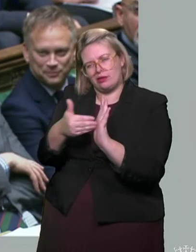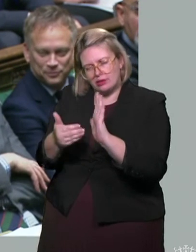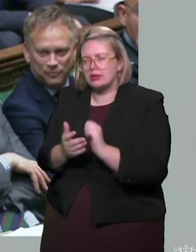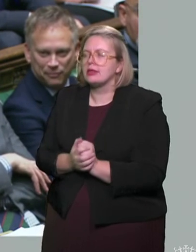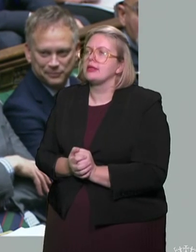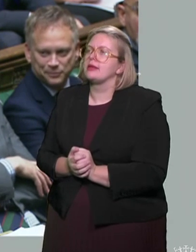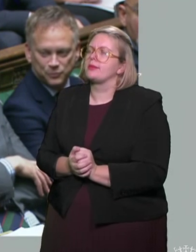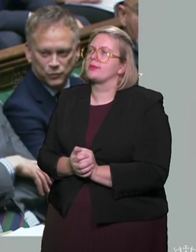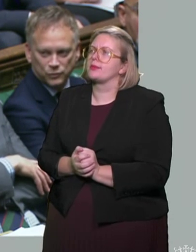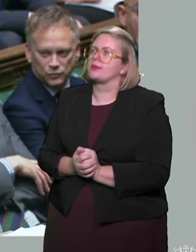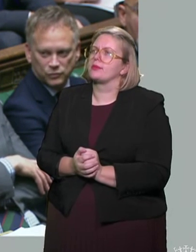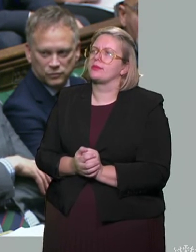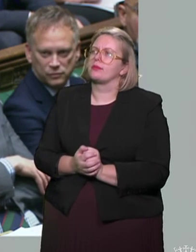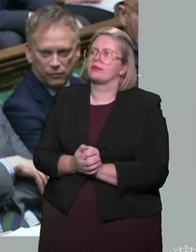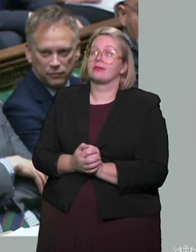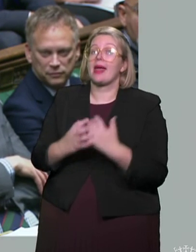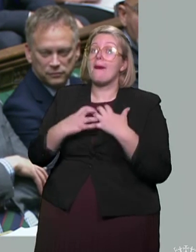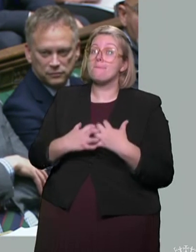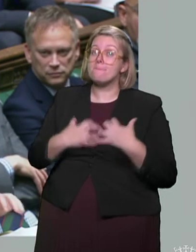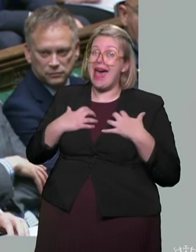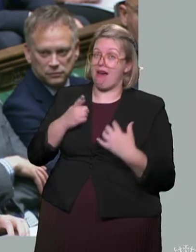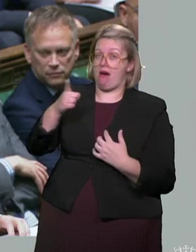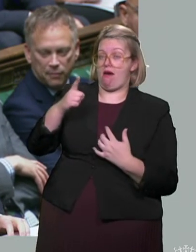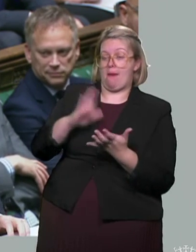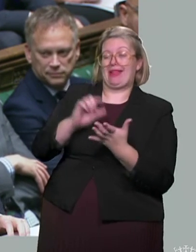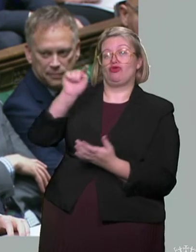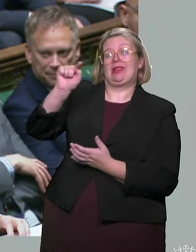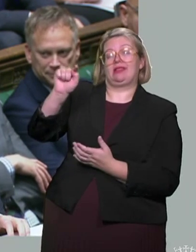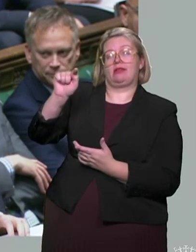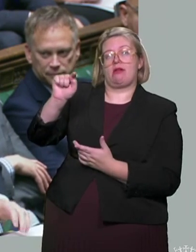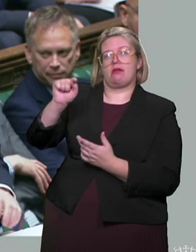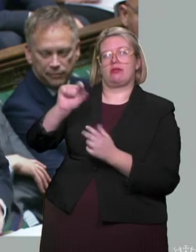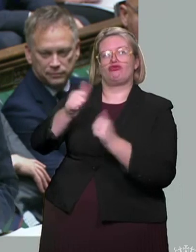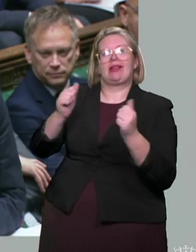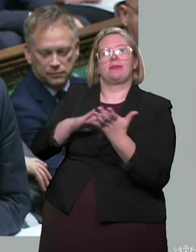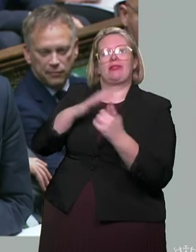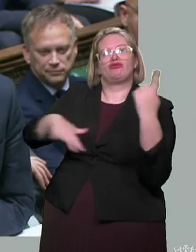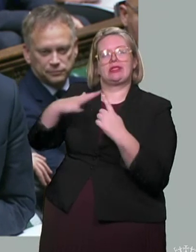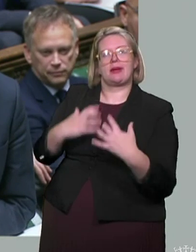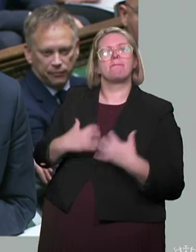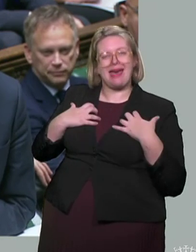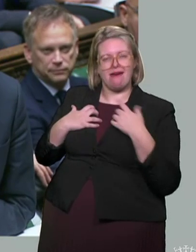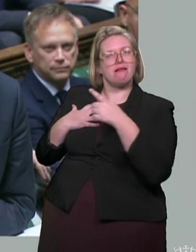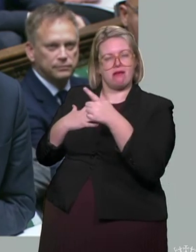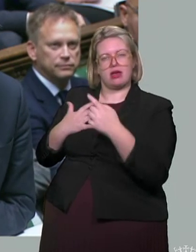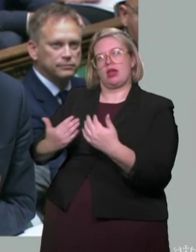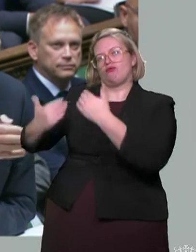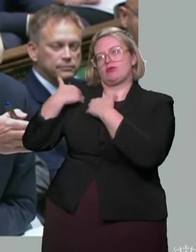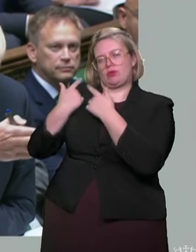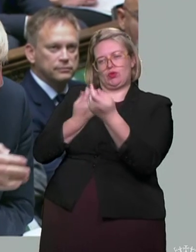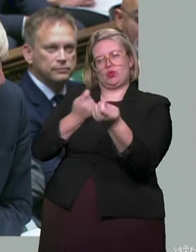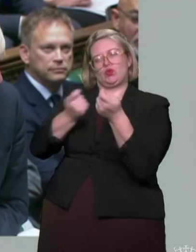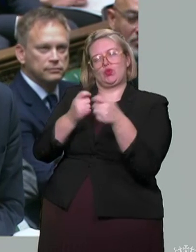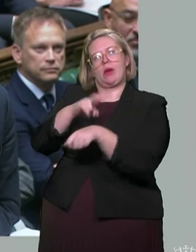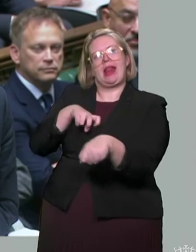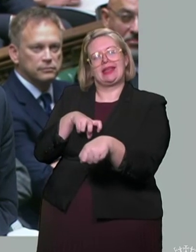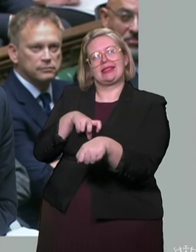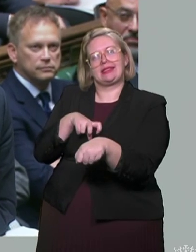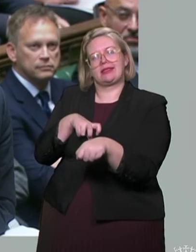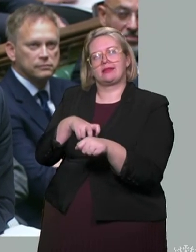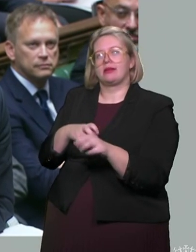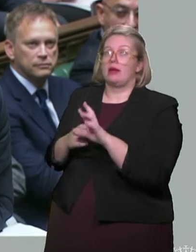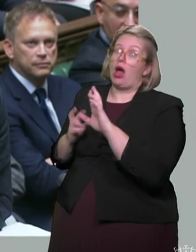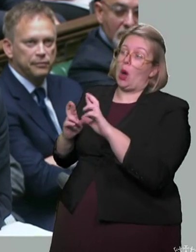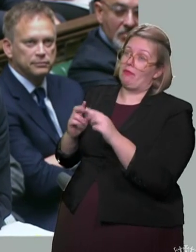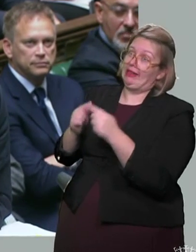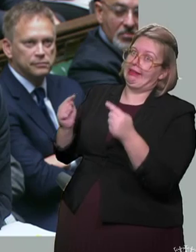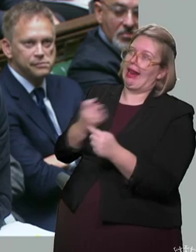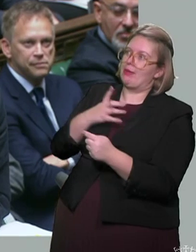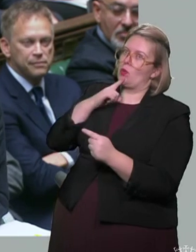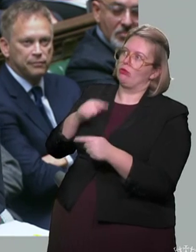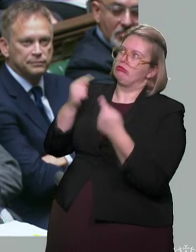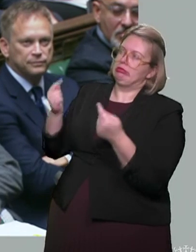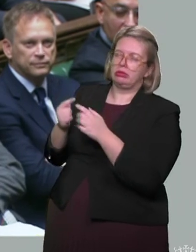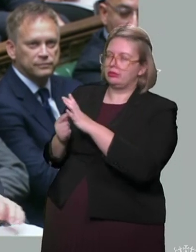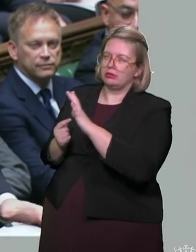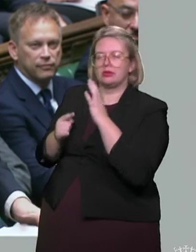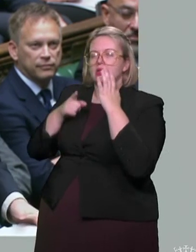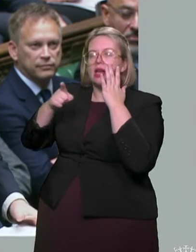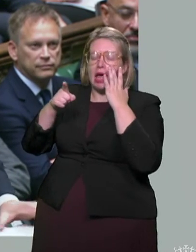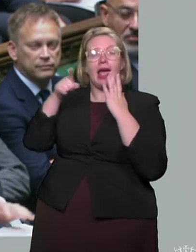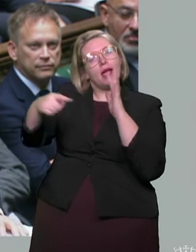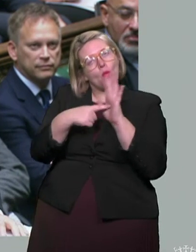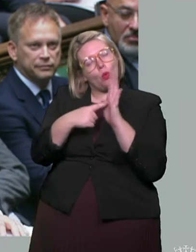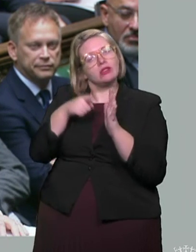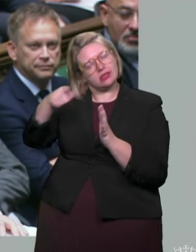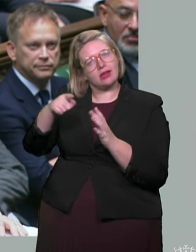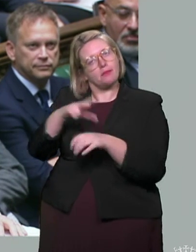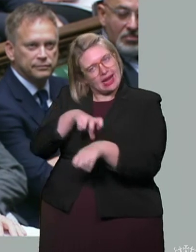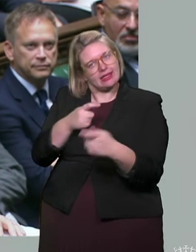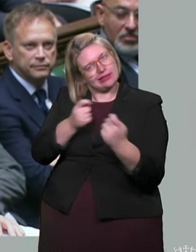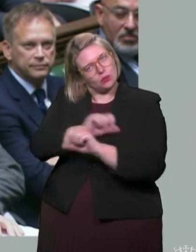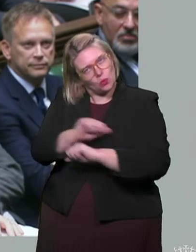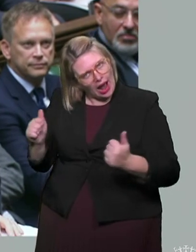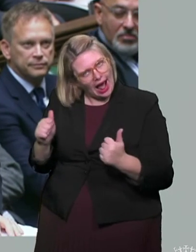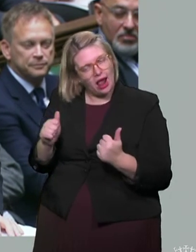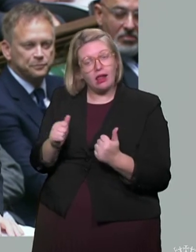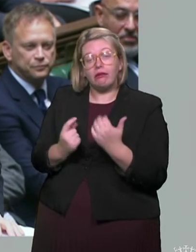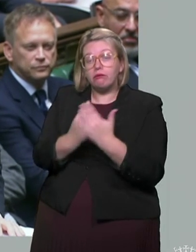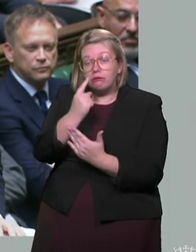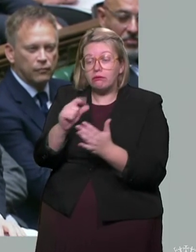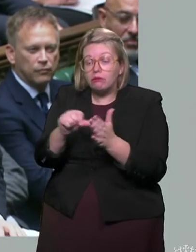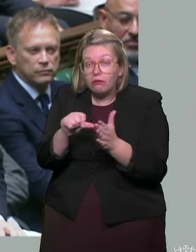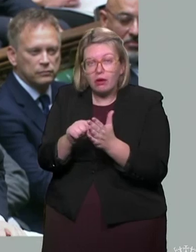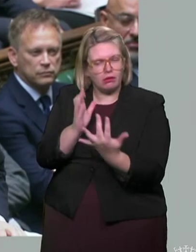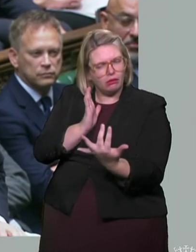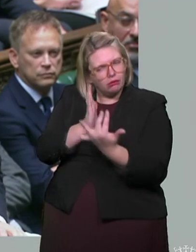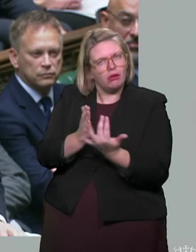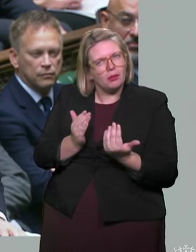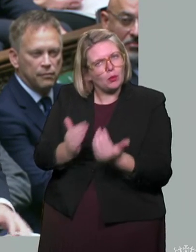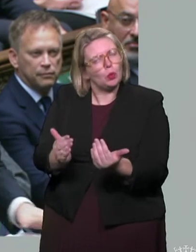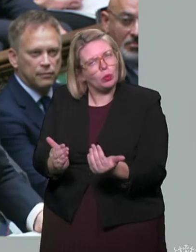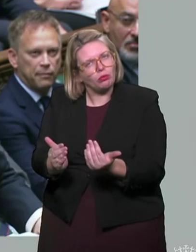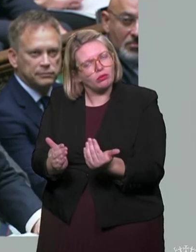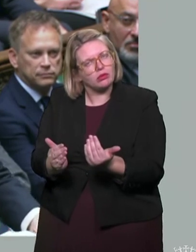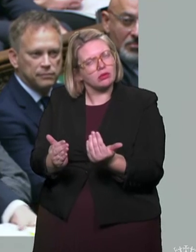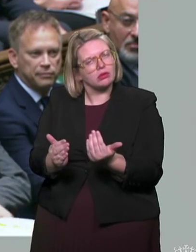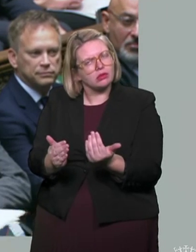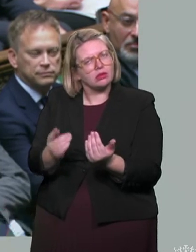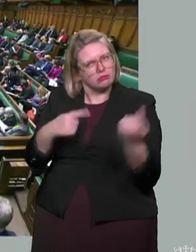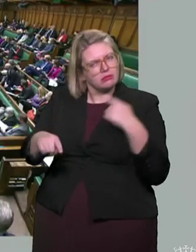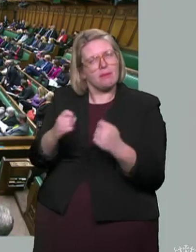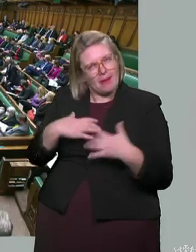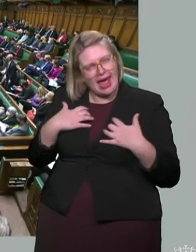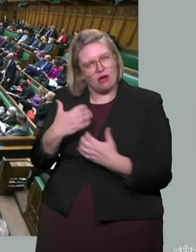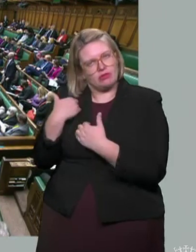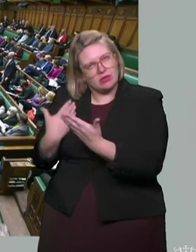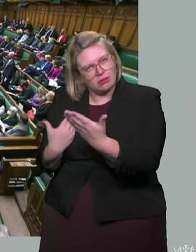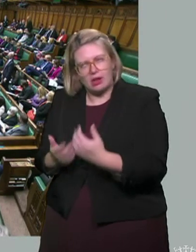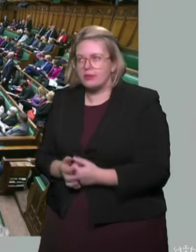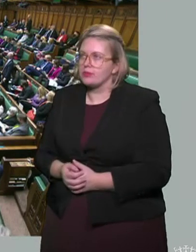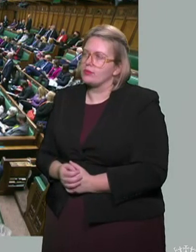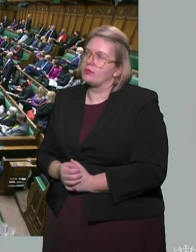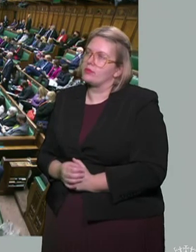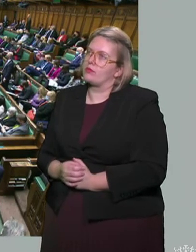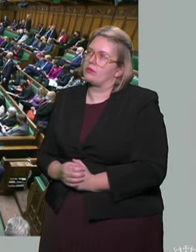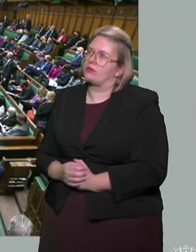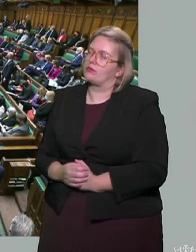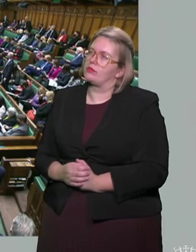It is the responsibility of the Mayor of Greater Manchester to ensure that the police force acts—not a point that will be taken up on the Labour Benches—swiftly and decisively to address the failures that his constituents are currently finding.